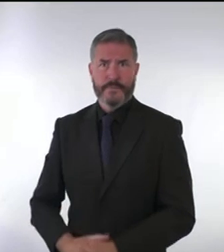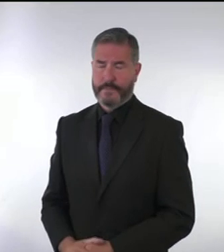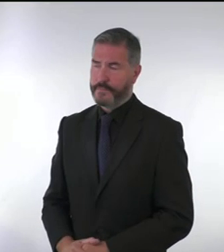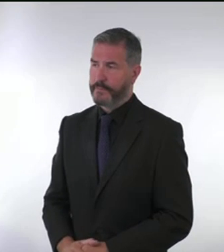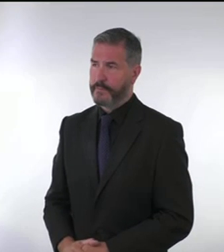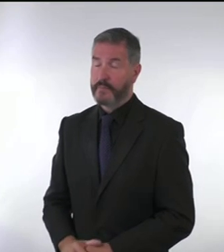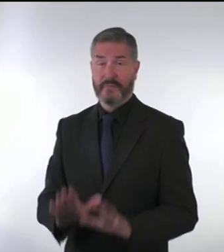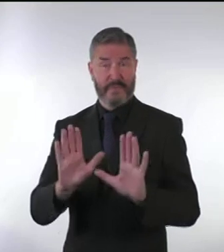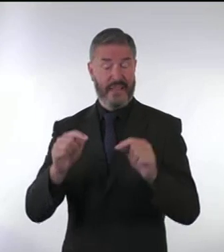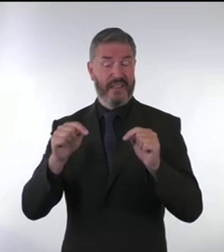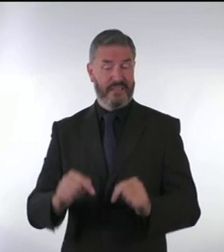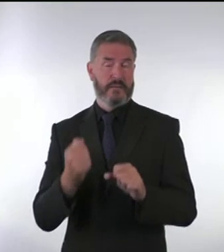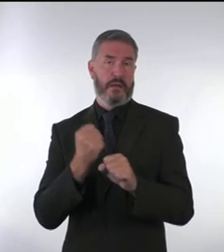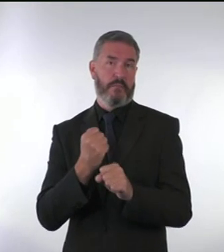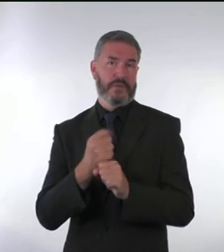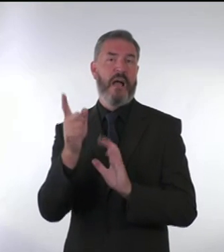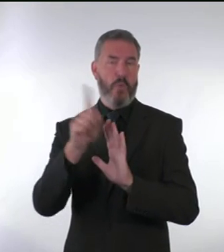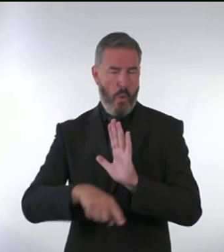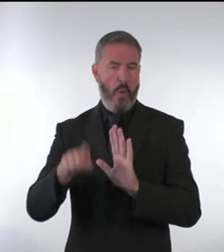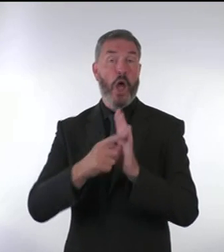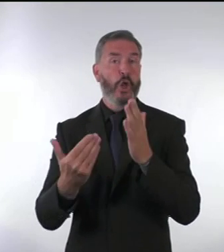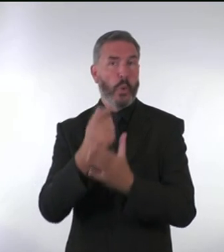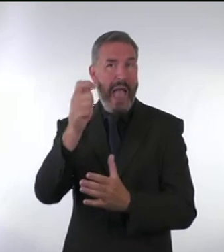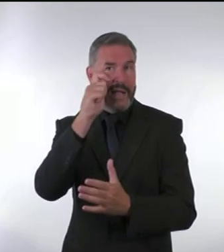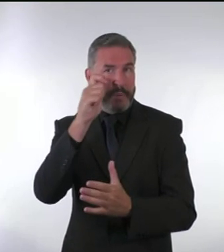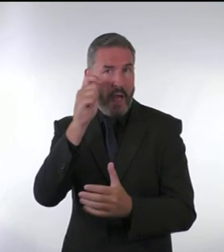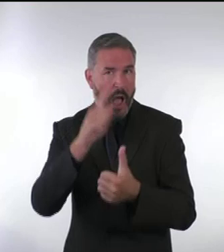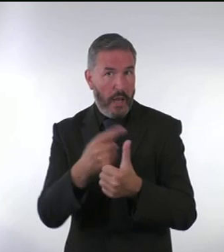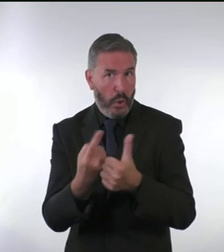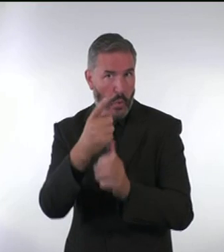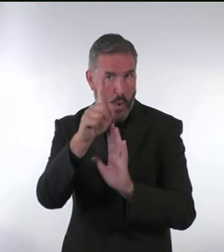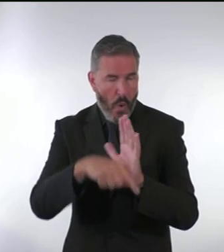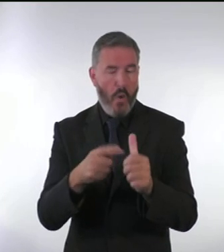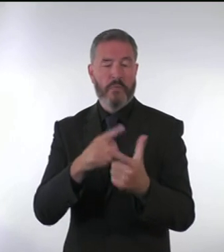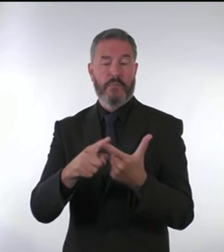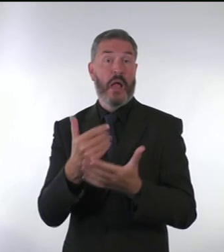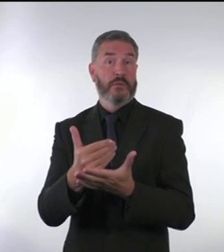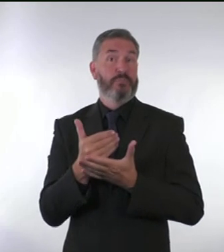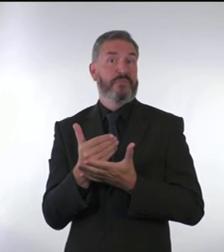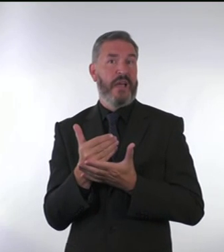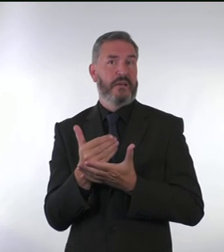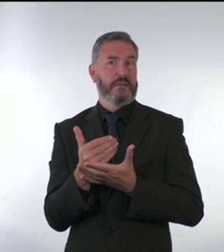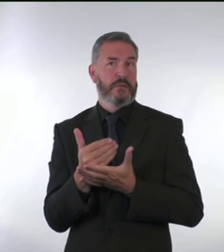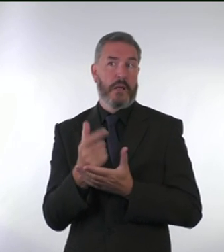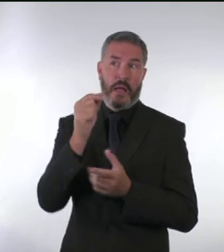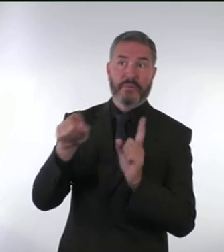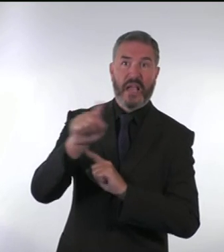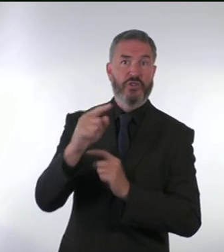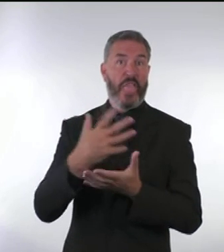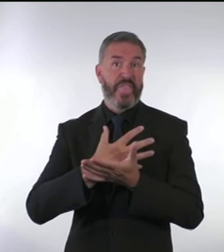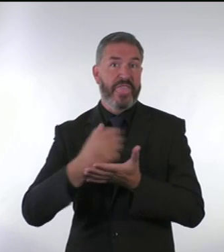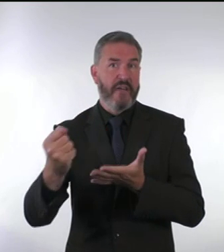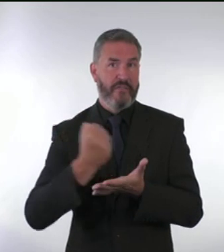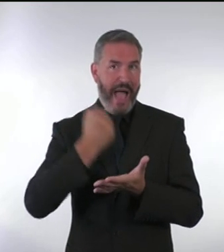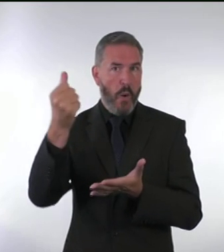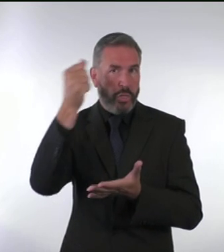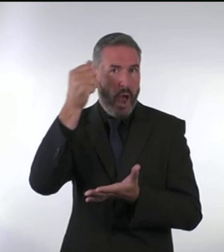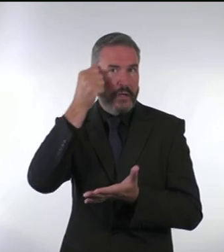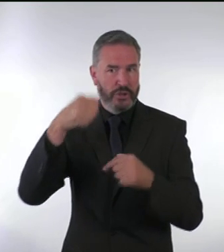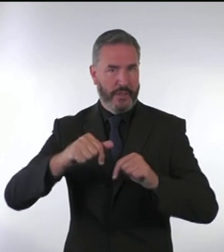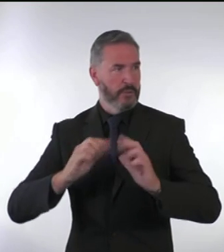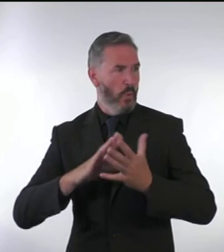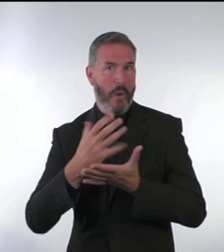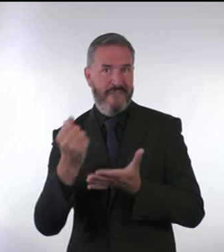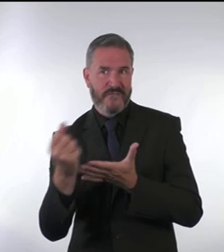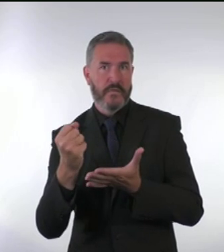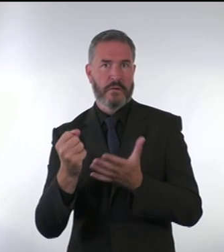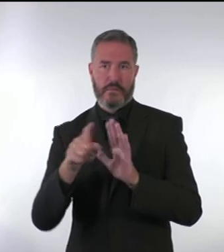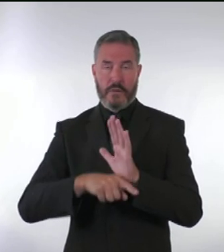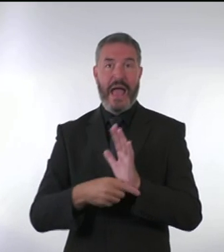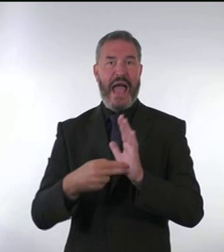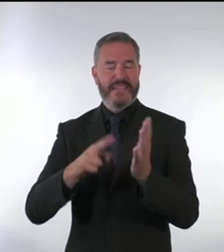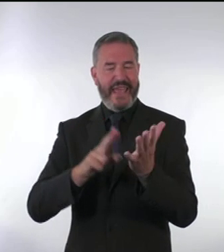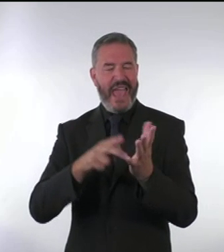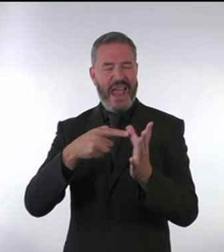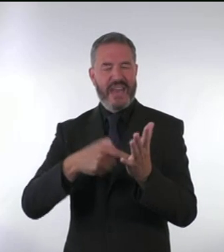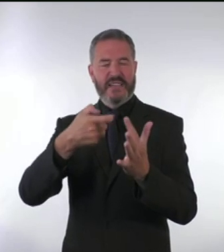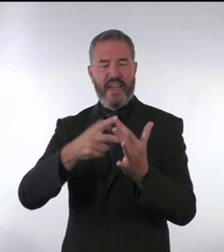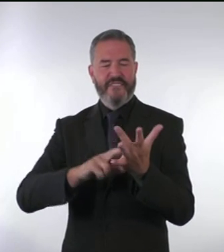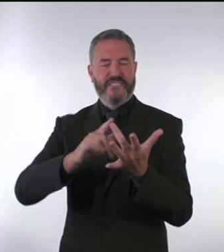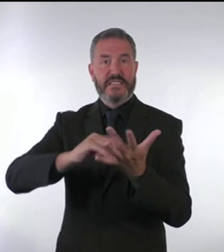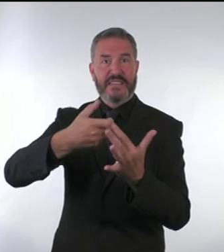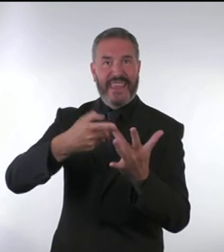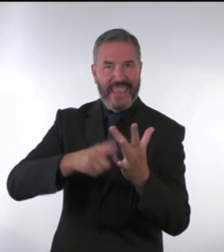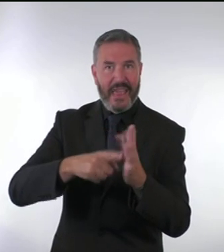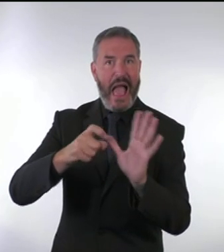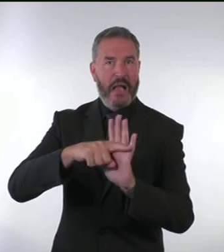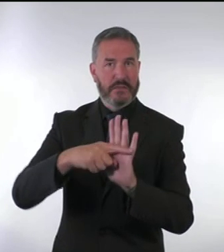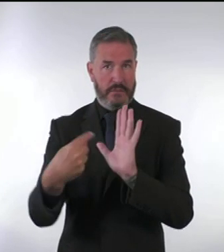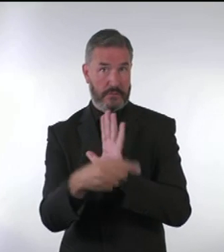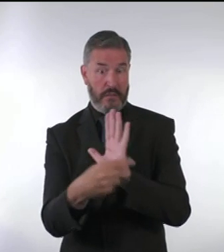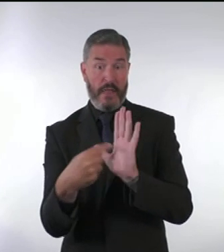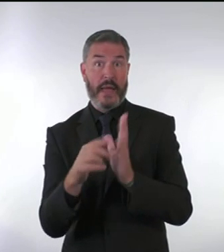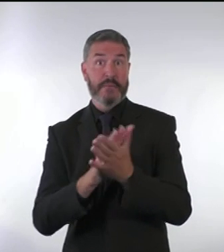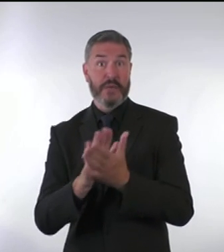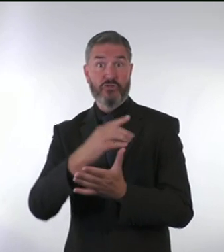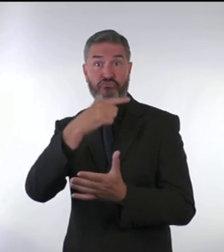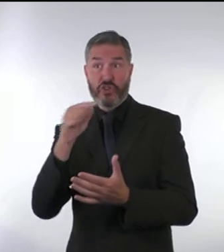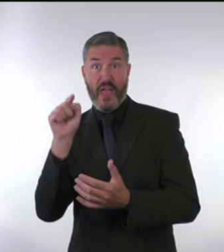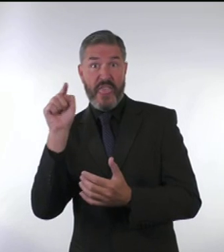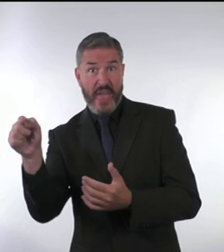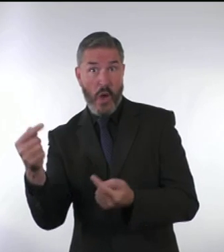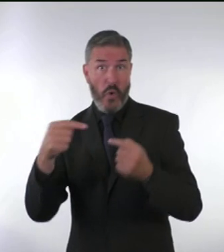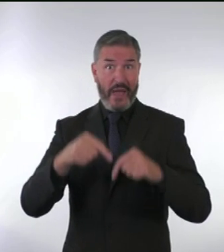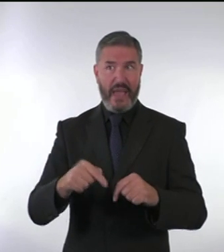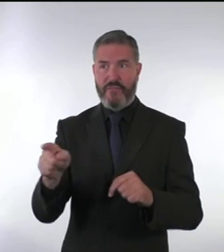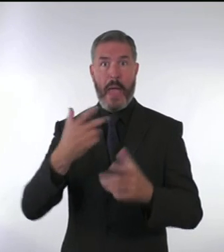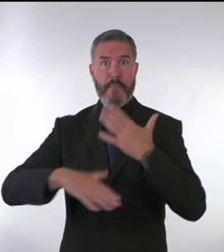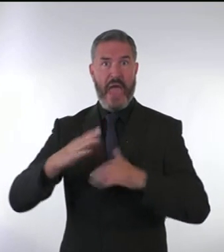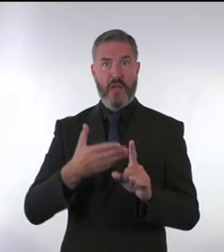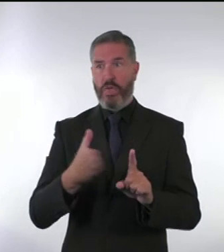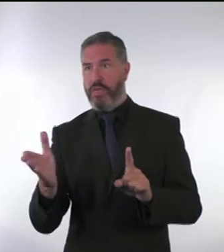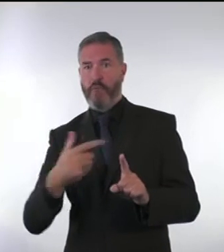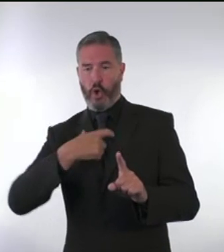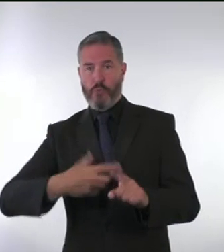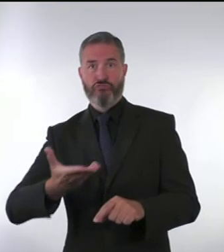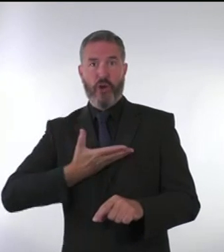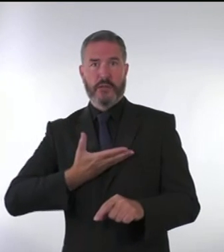This Government are bringing forward legislation—not only a new espionage Act and new laws to protect against theft of our intellectual property, but a Magnitsky Act directly to counter individuals in Russia or elsewhere who transgress human rights.